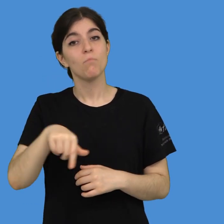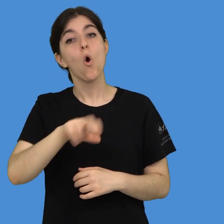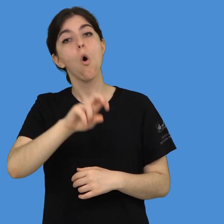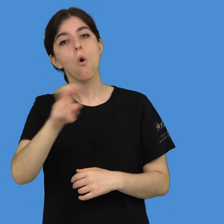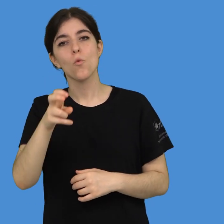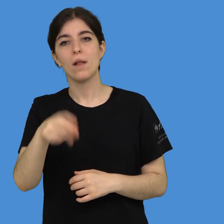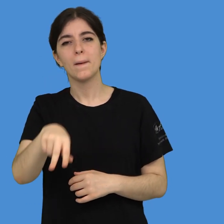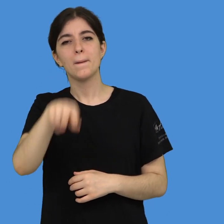otro